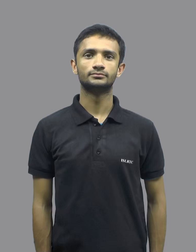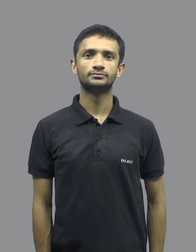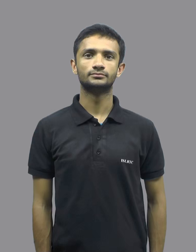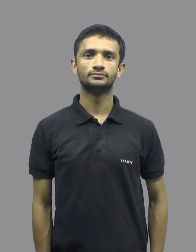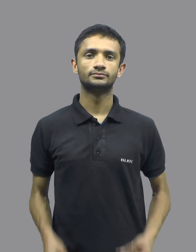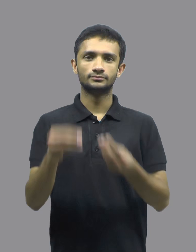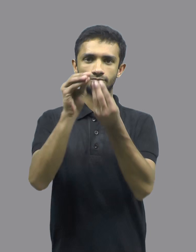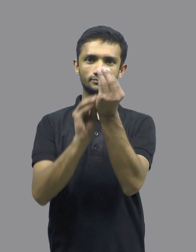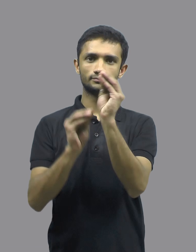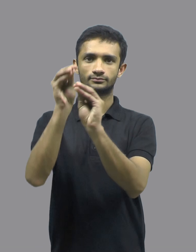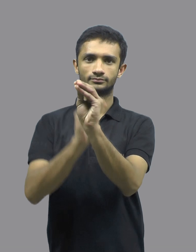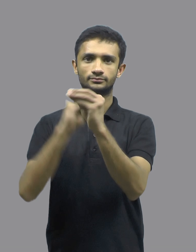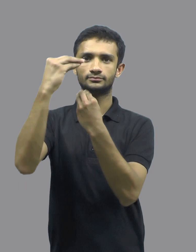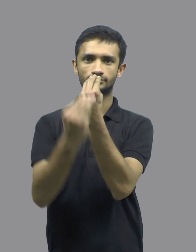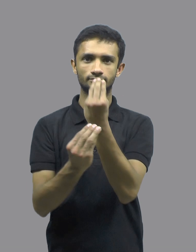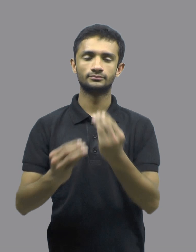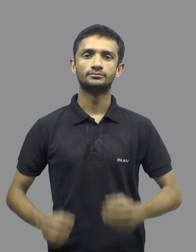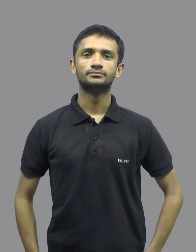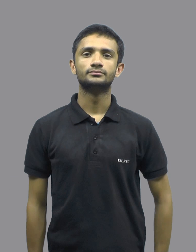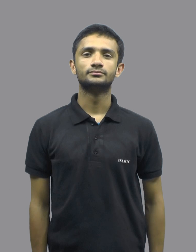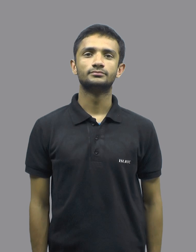Banana